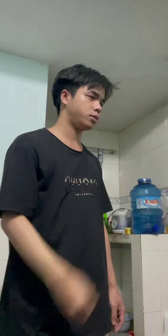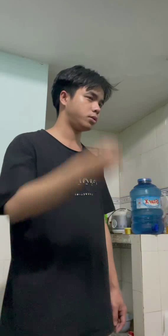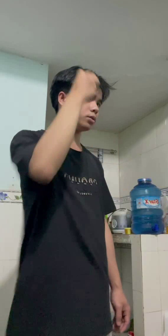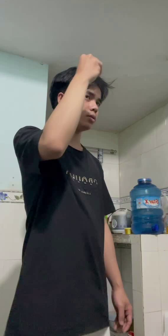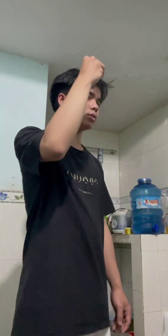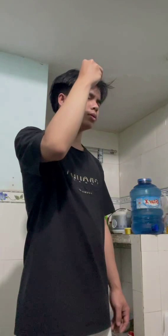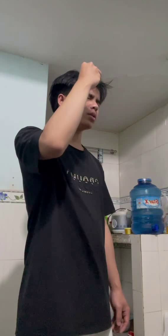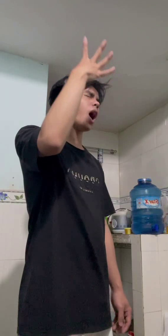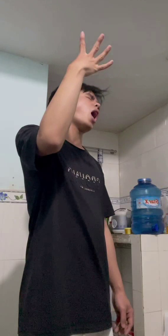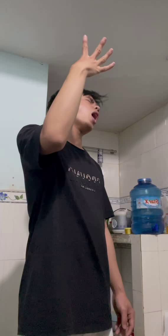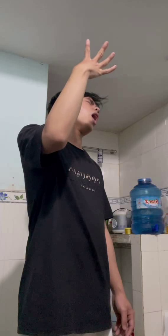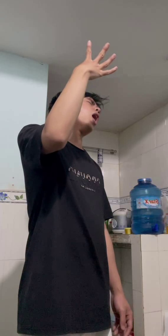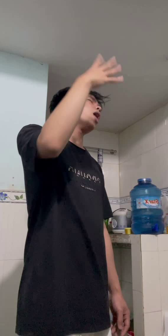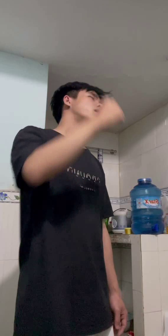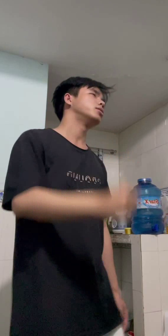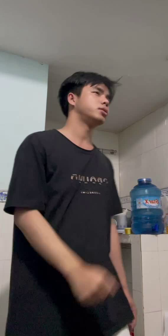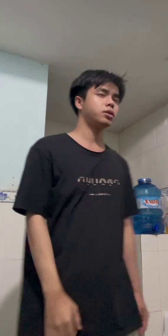troi nang